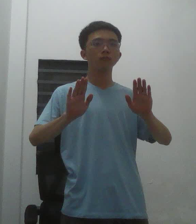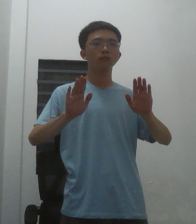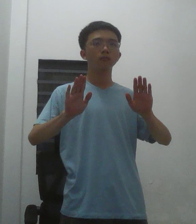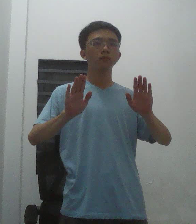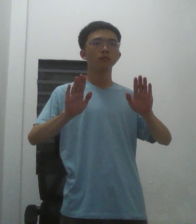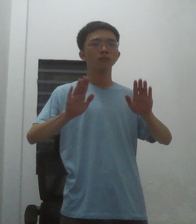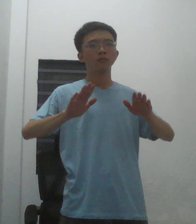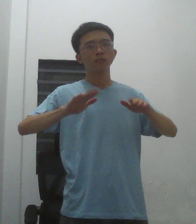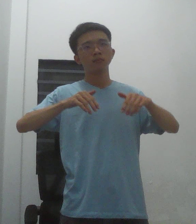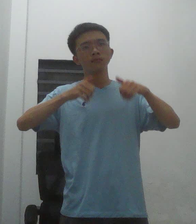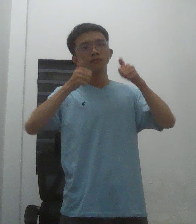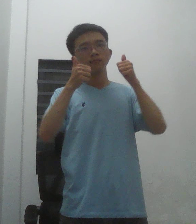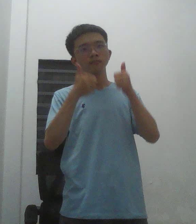tuyet voi